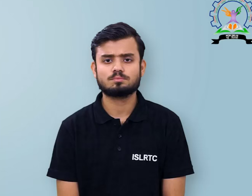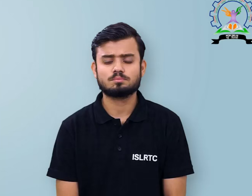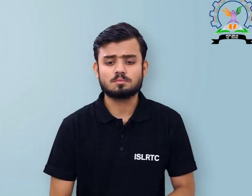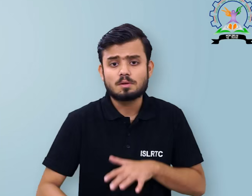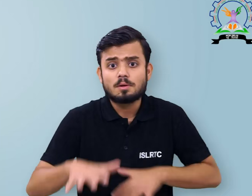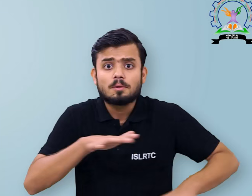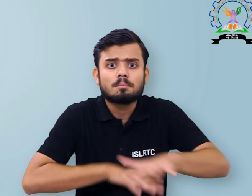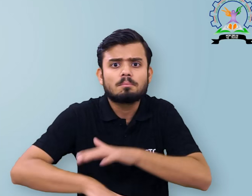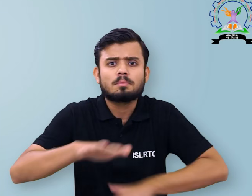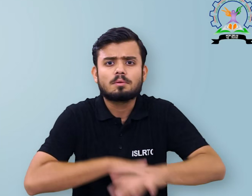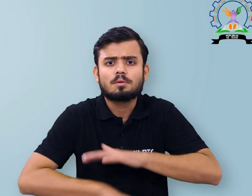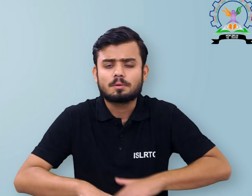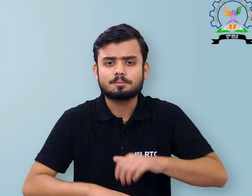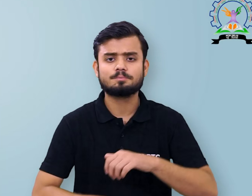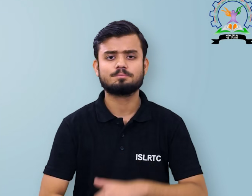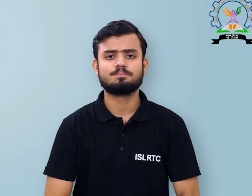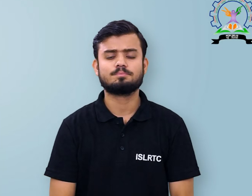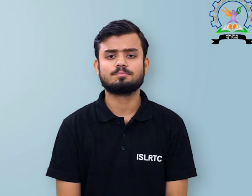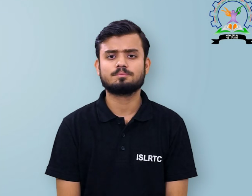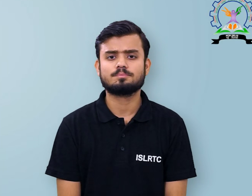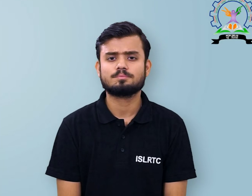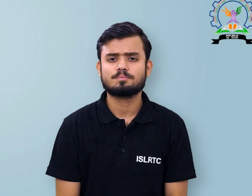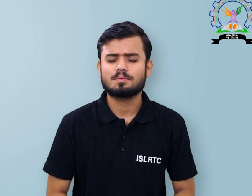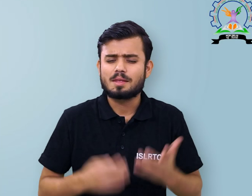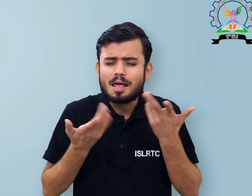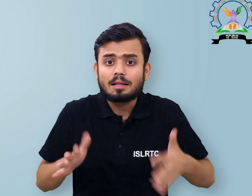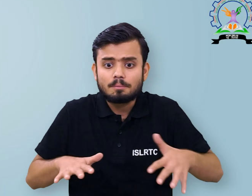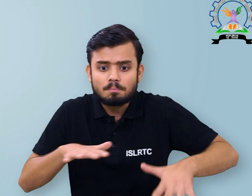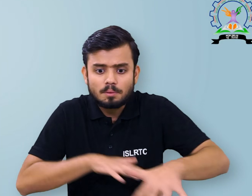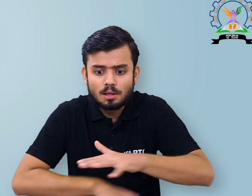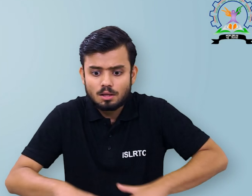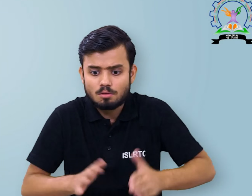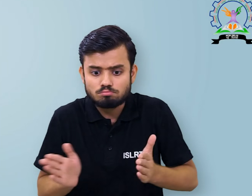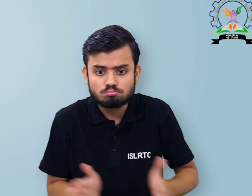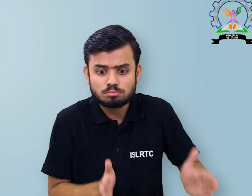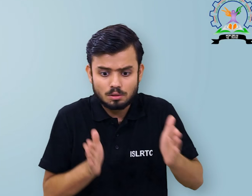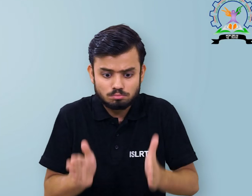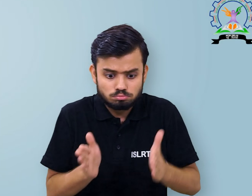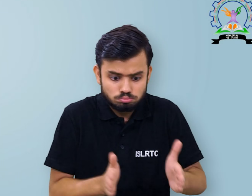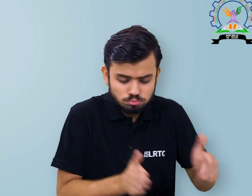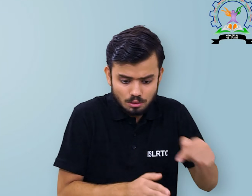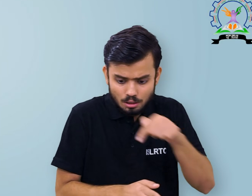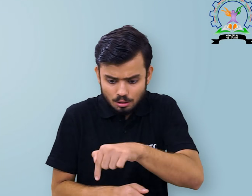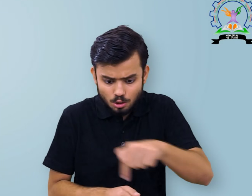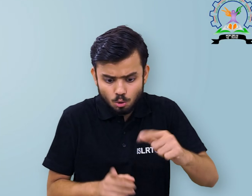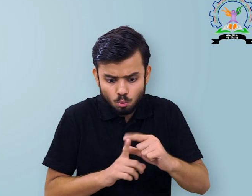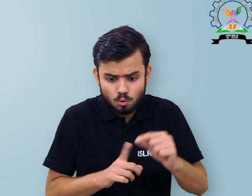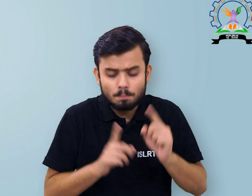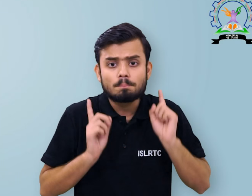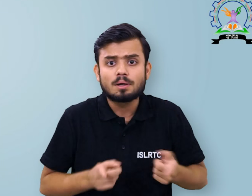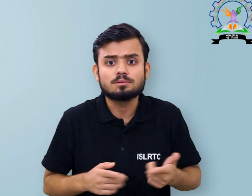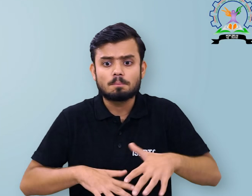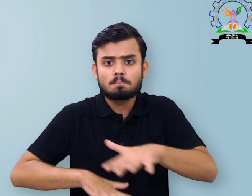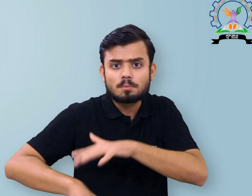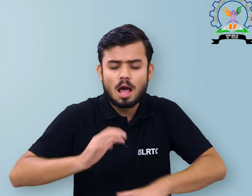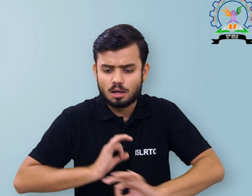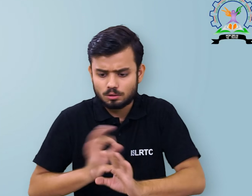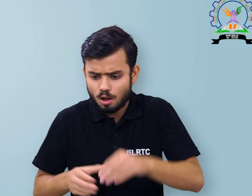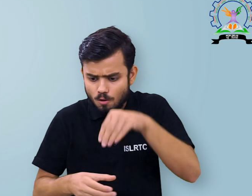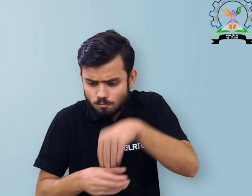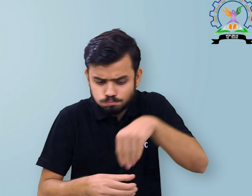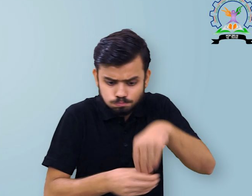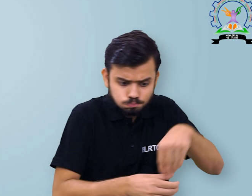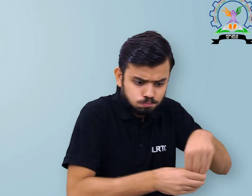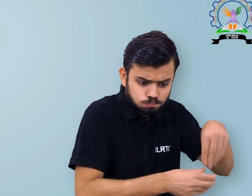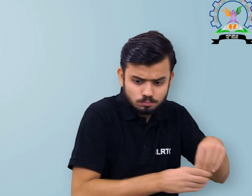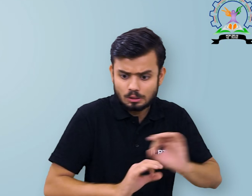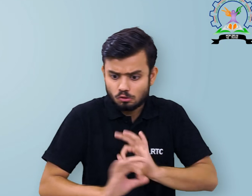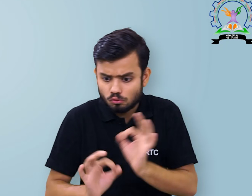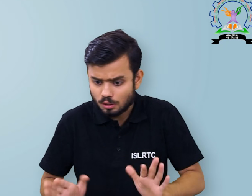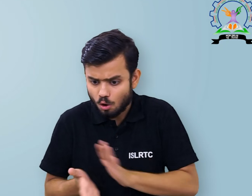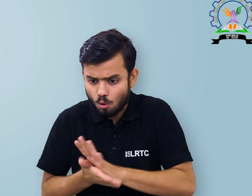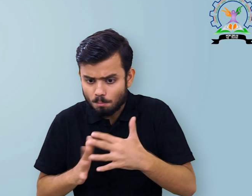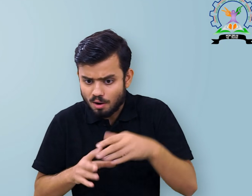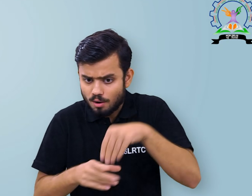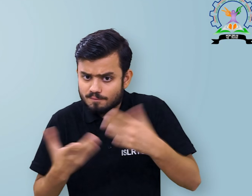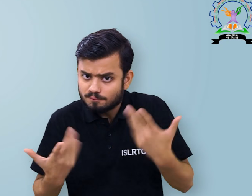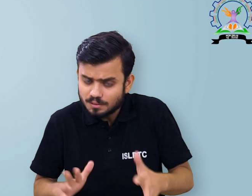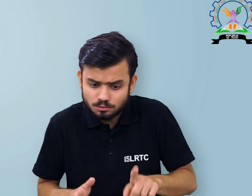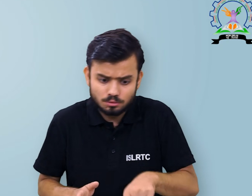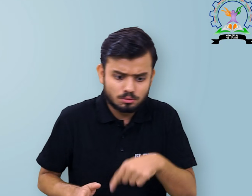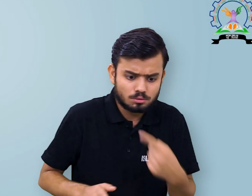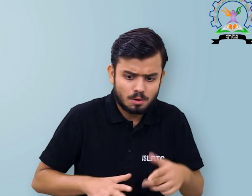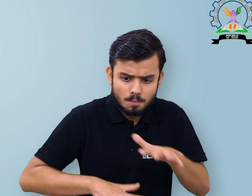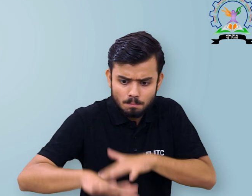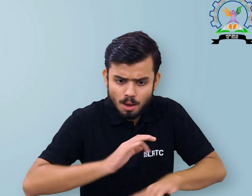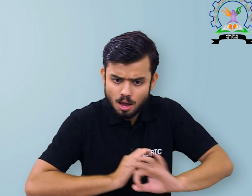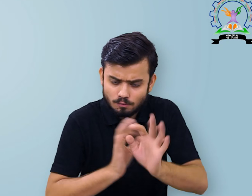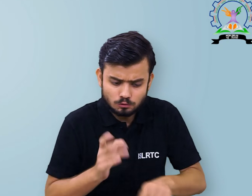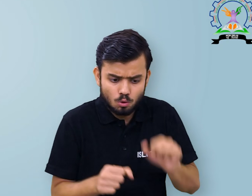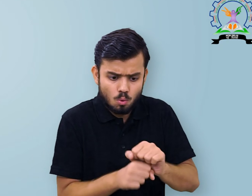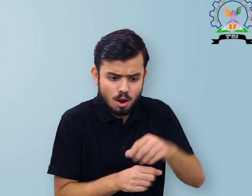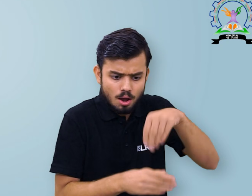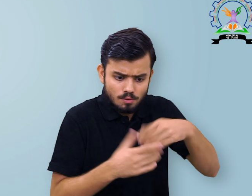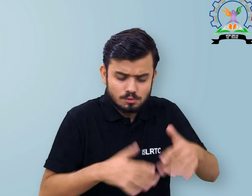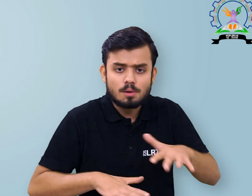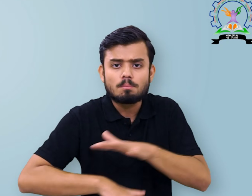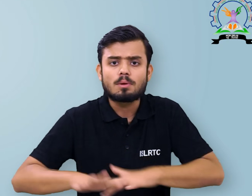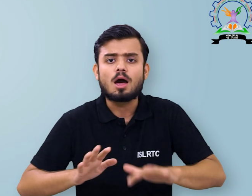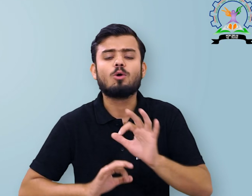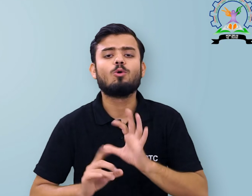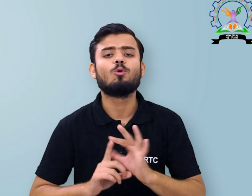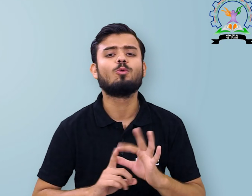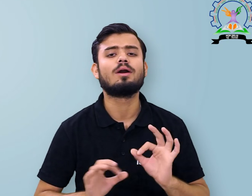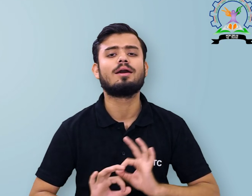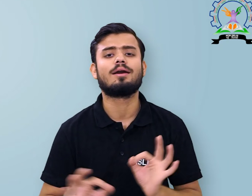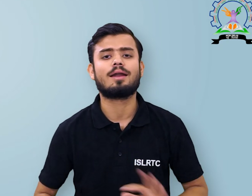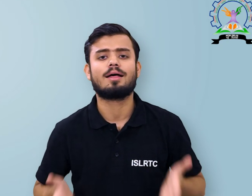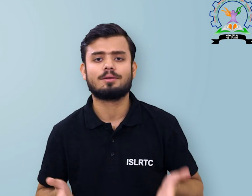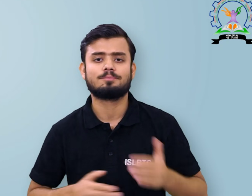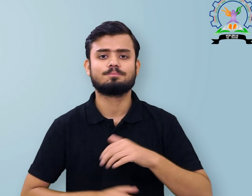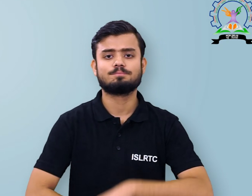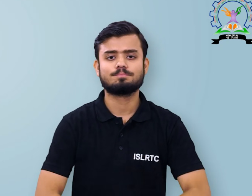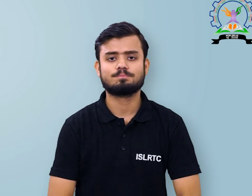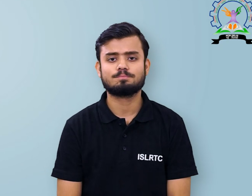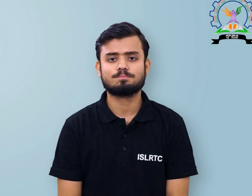Formulate To express or prepare methodically.